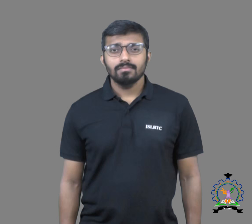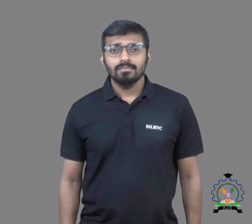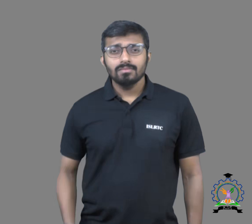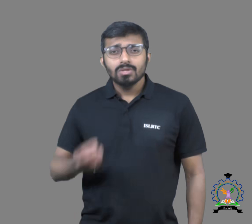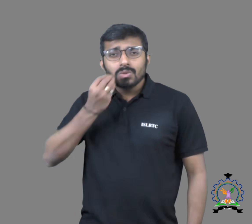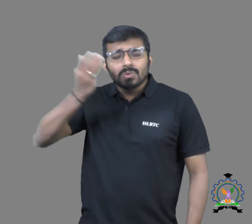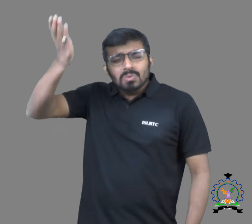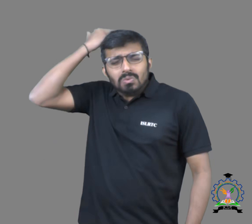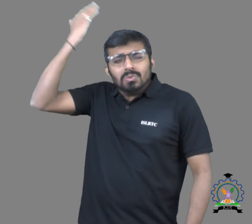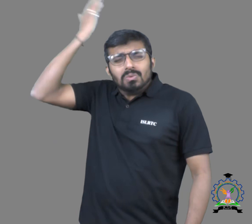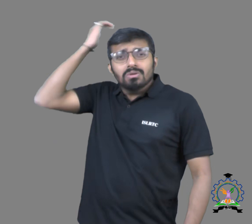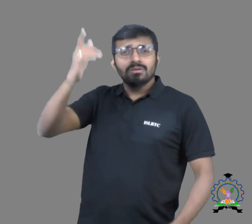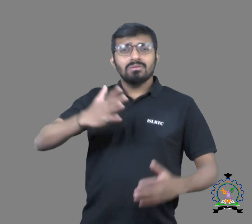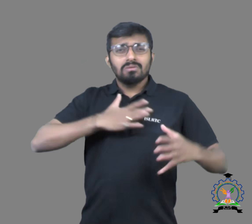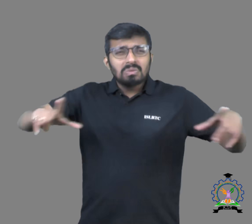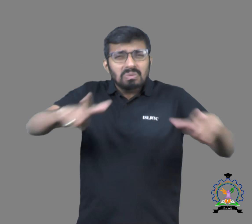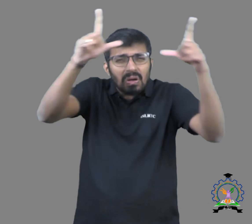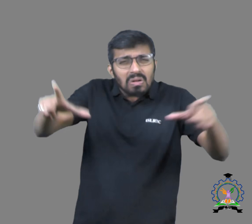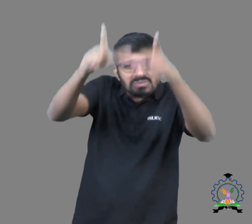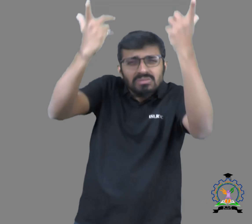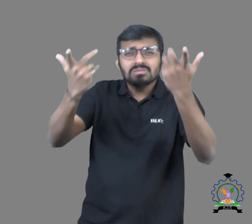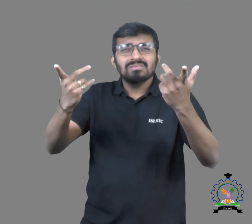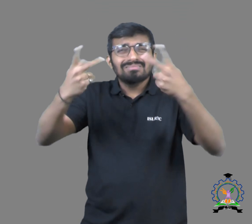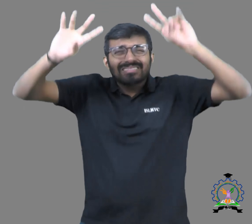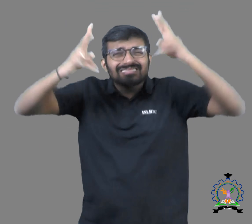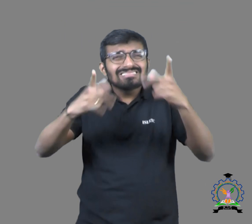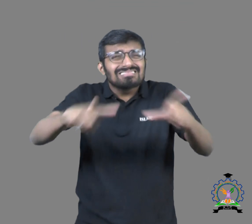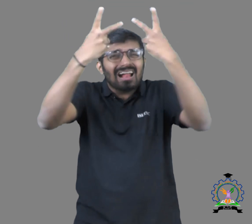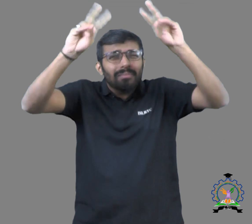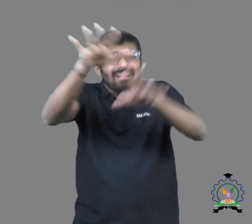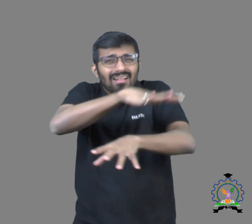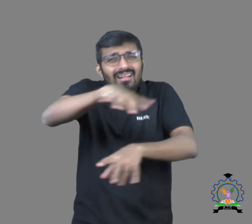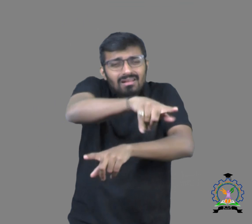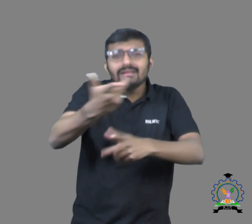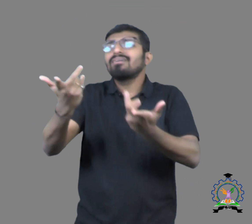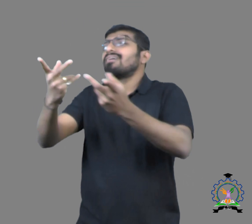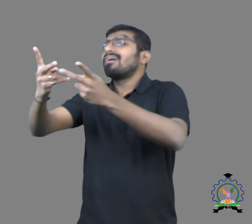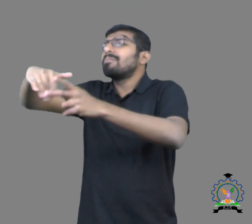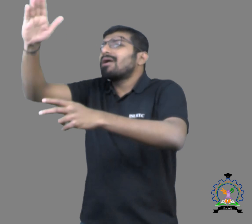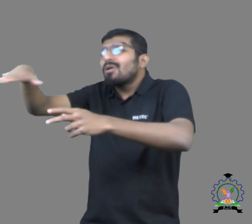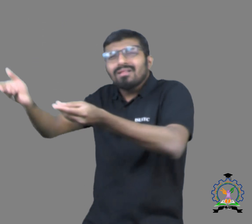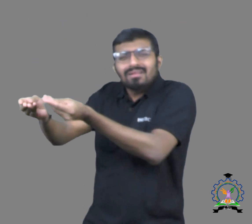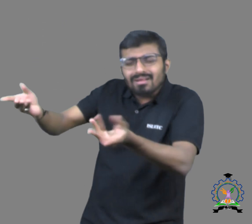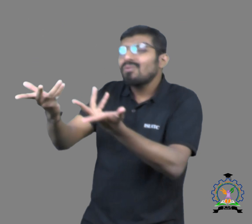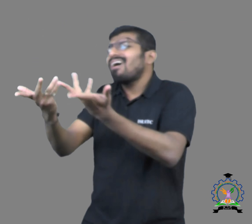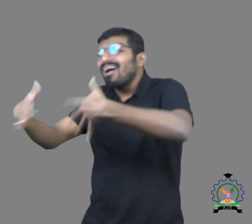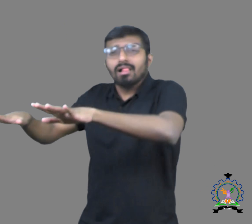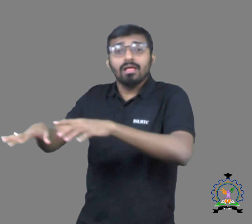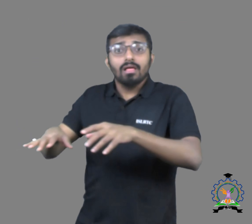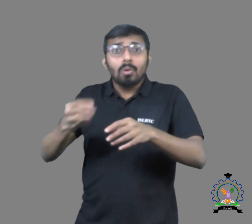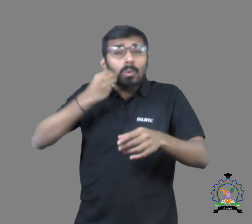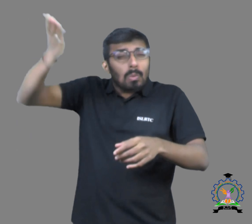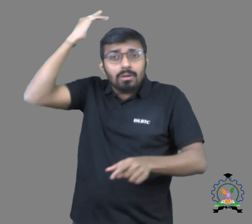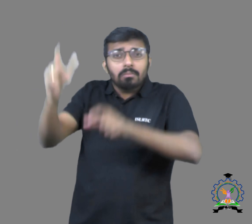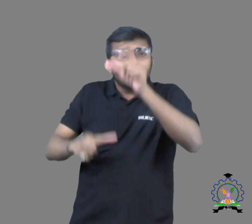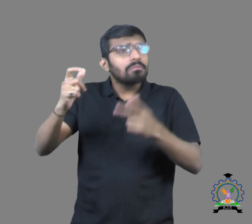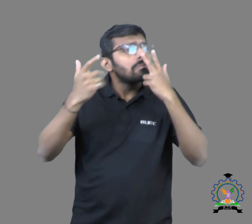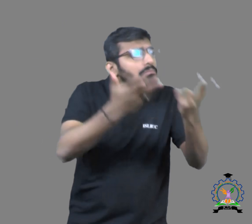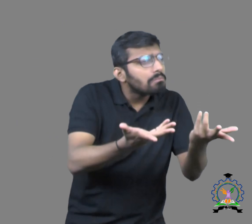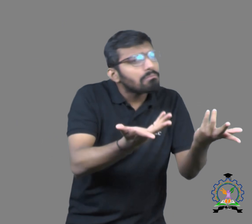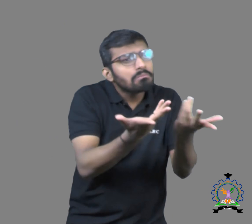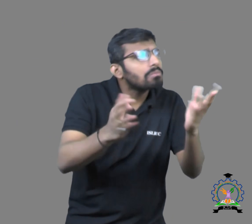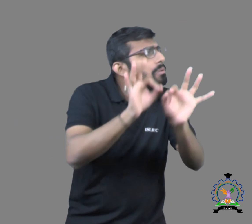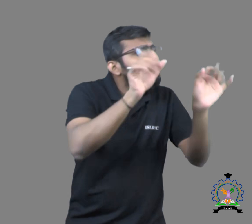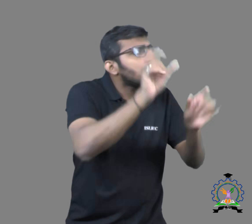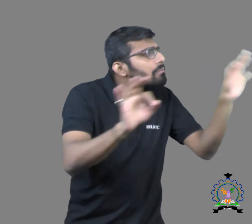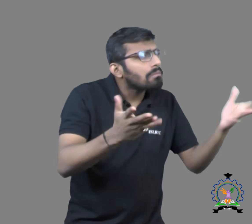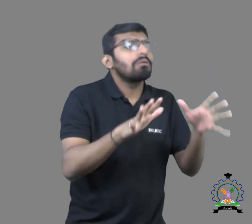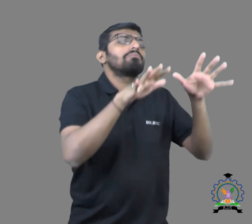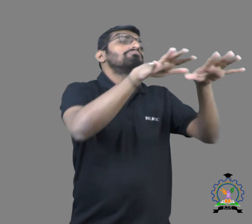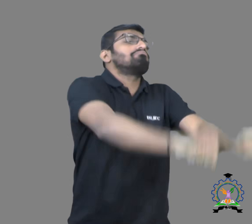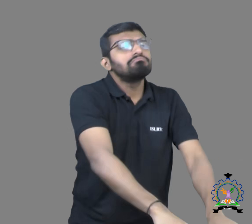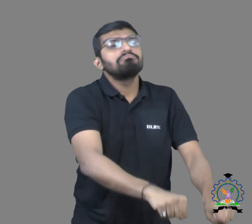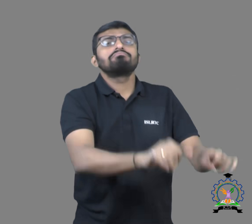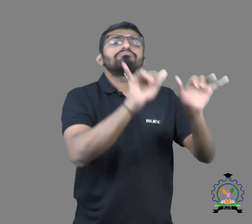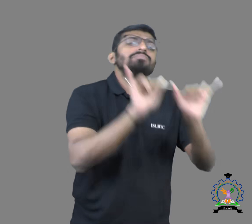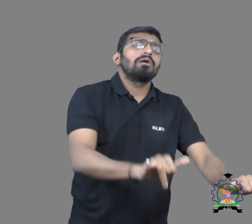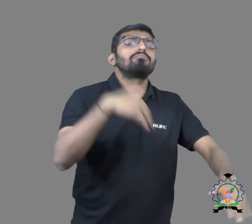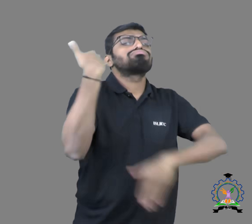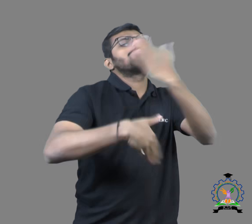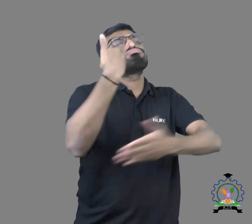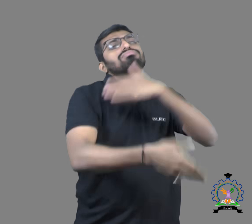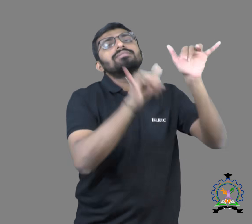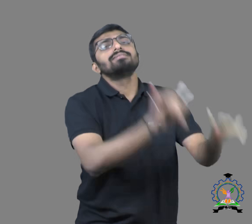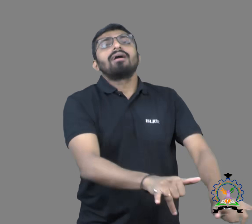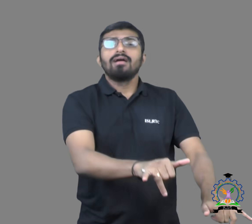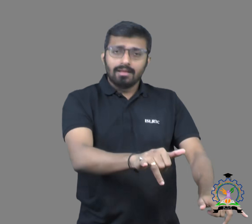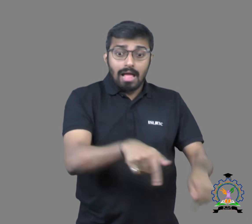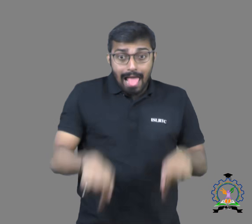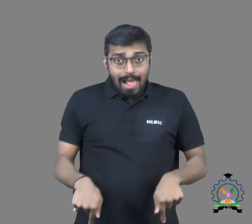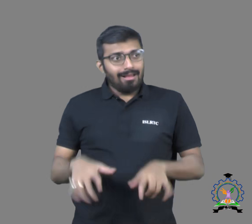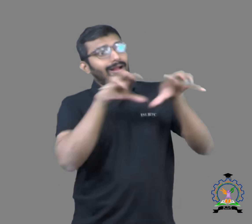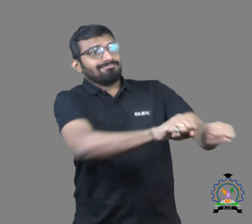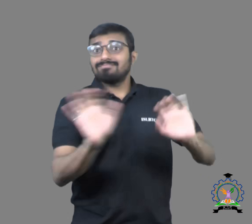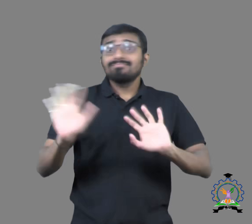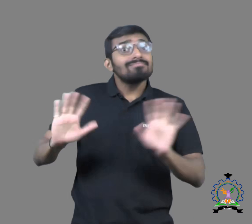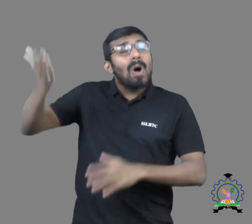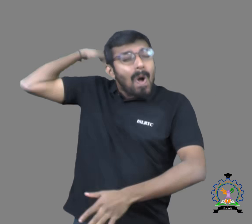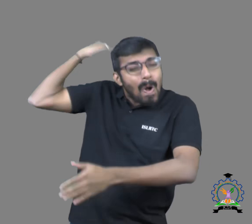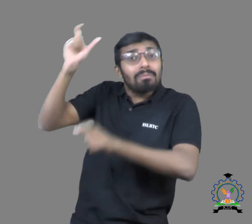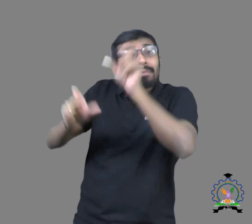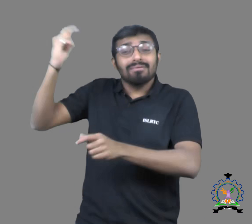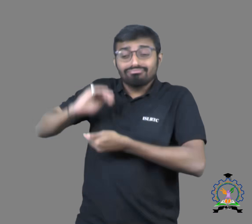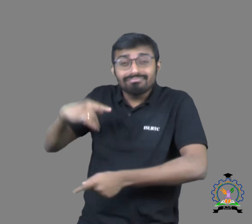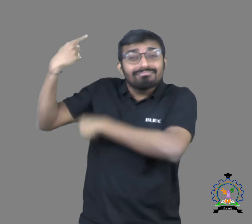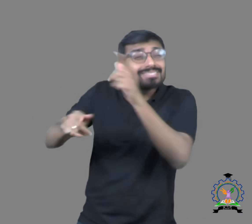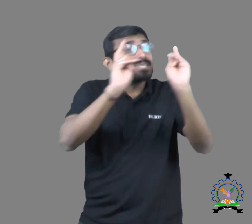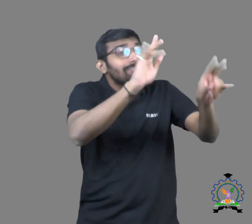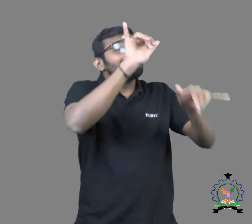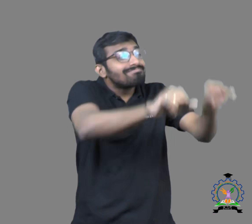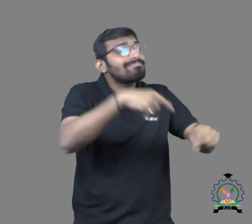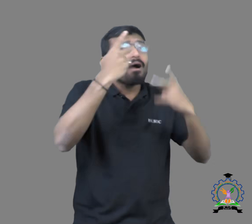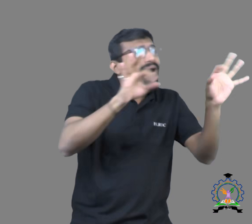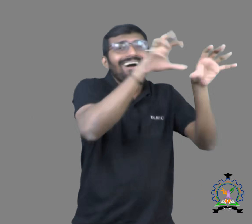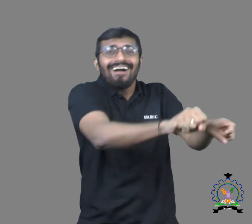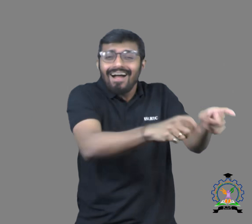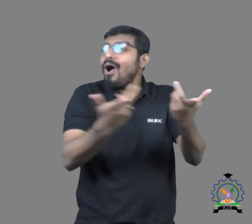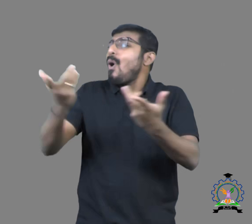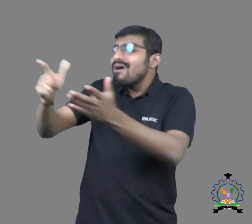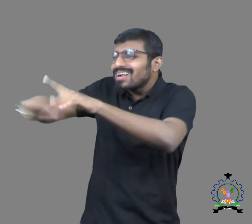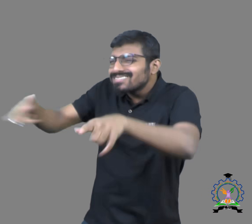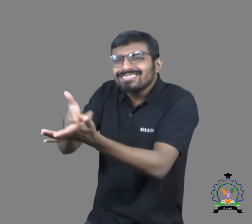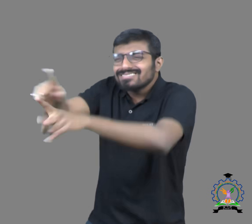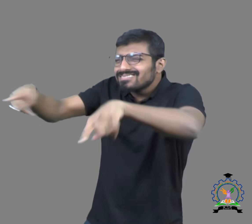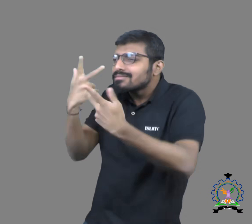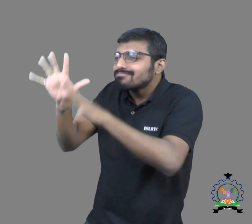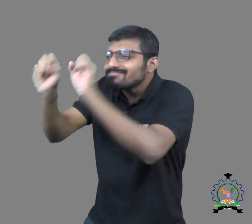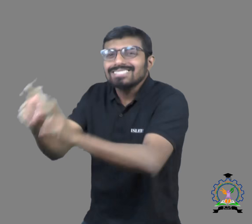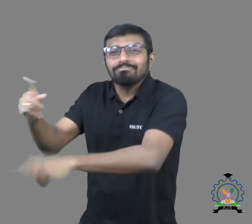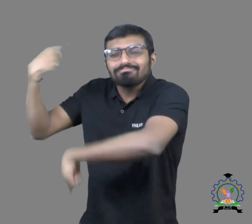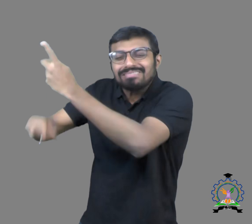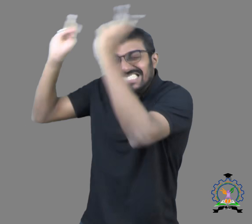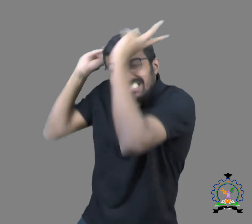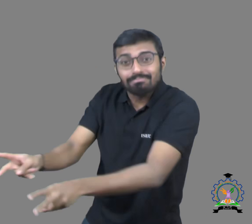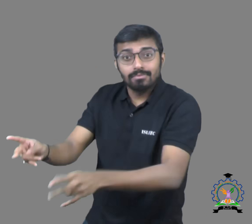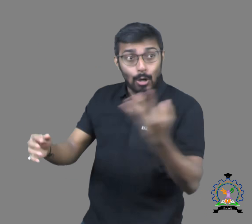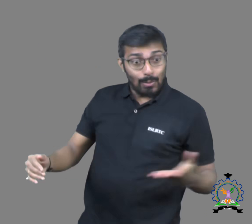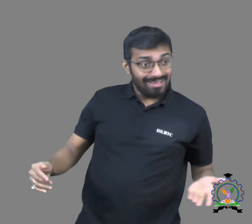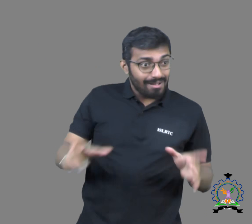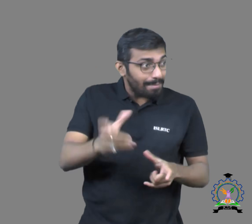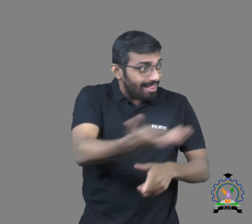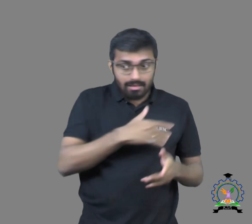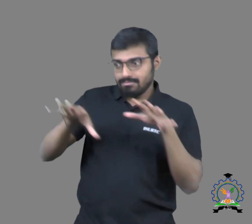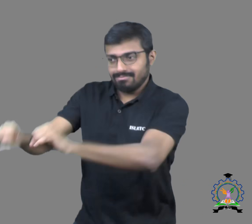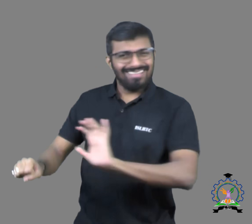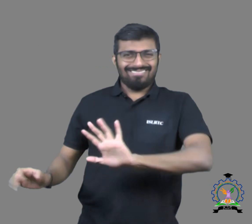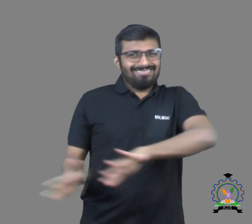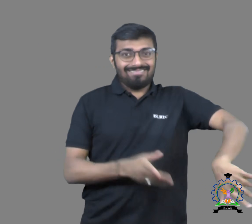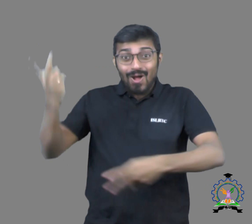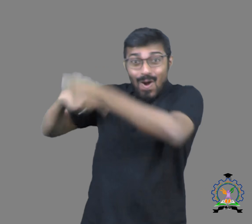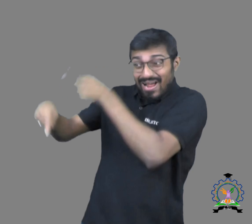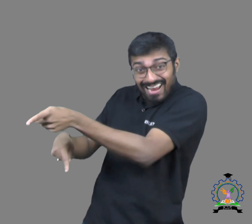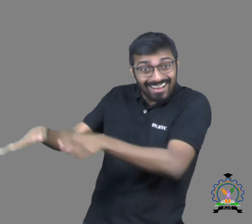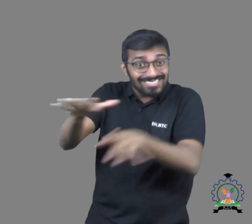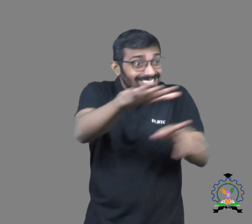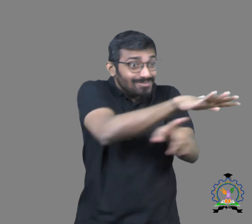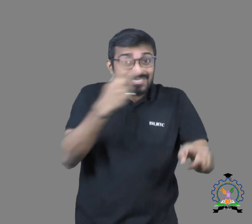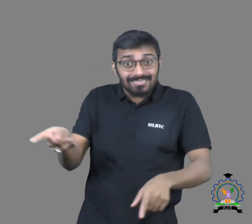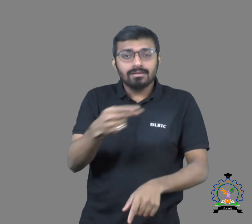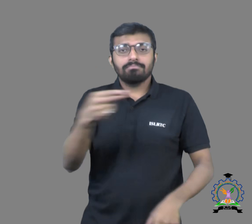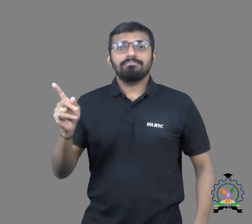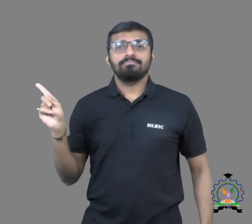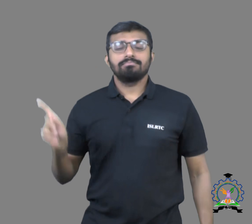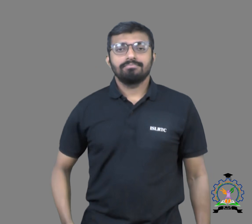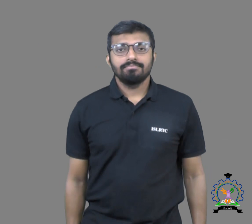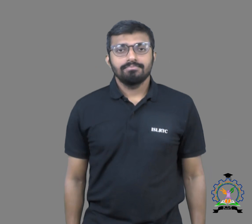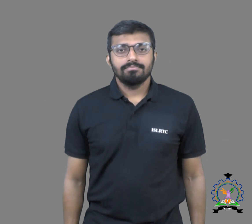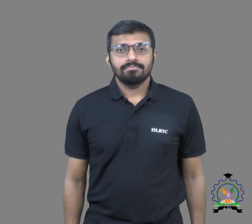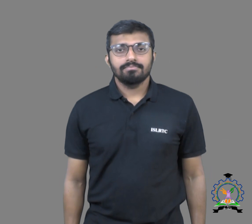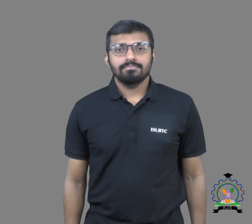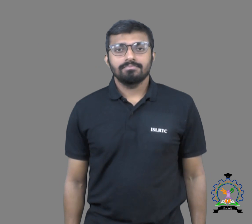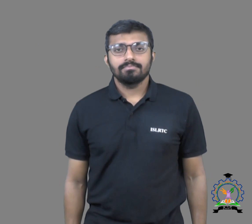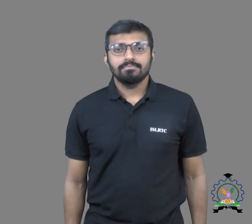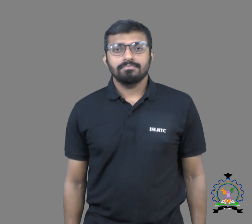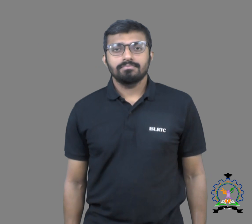Aborigine